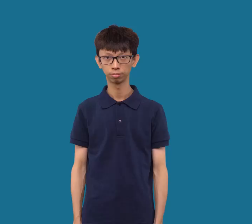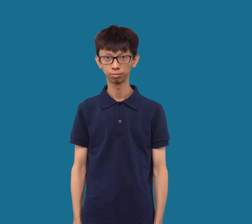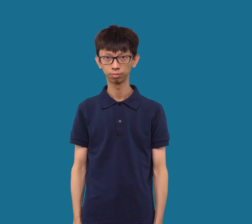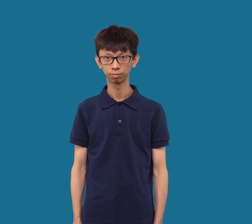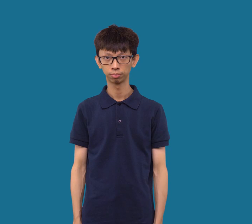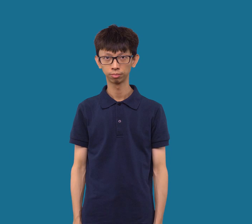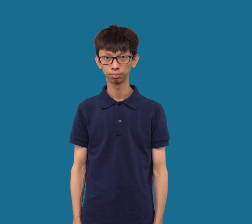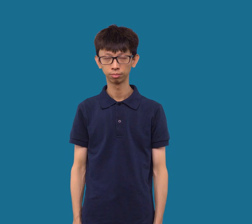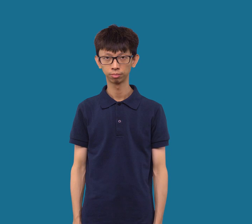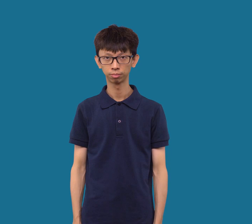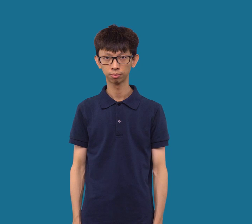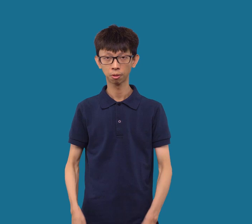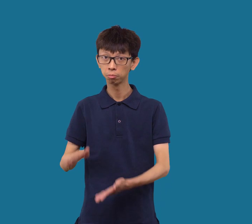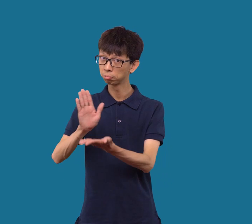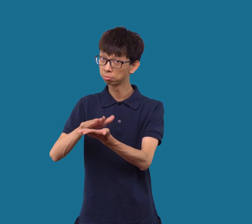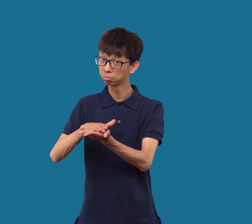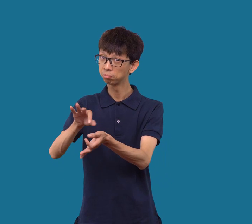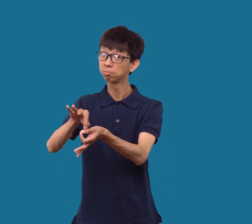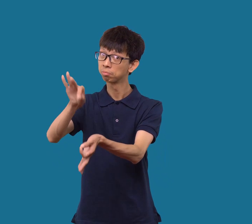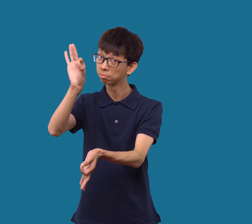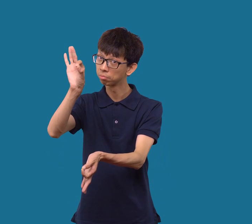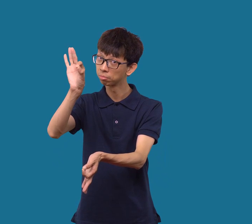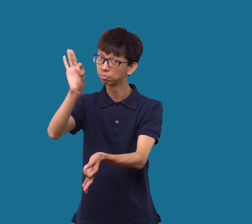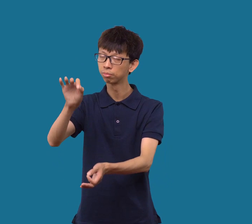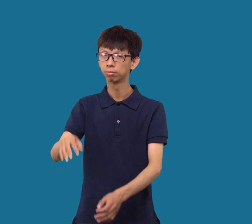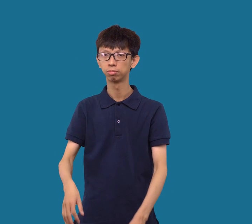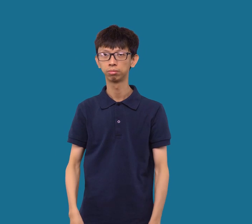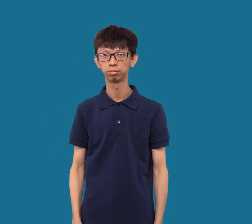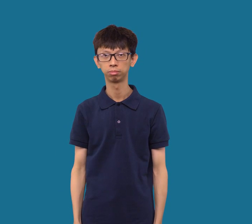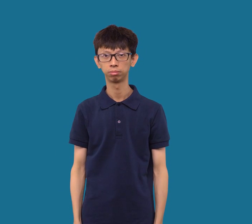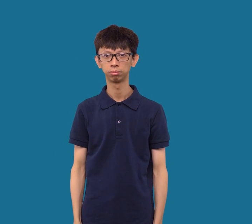khâm phục